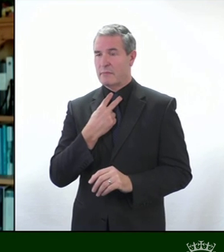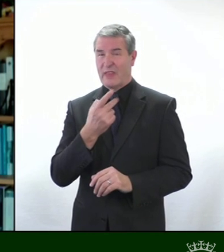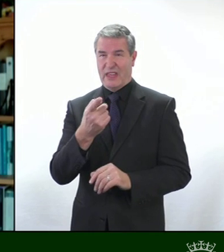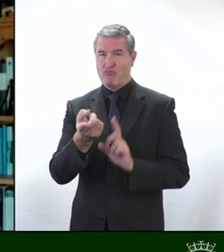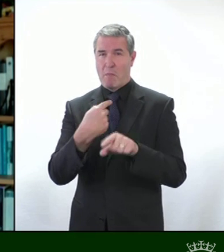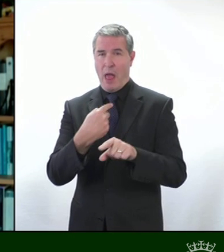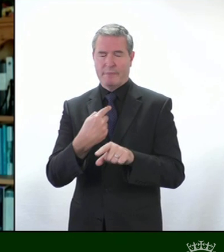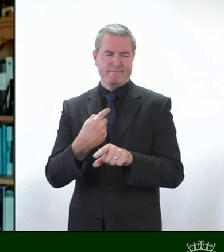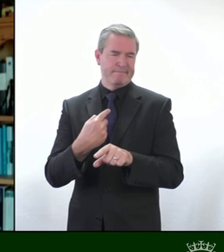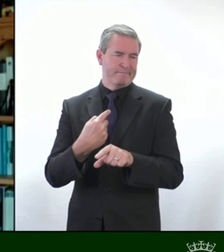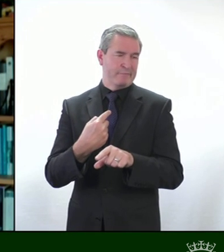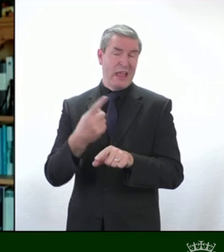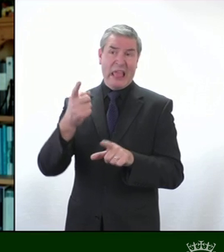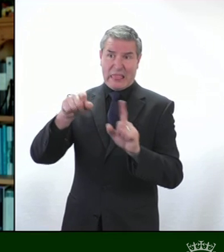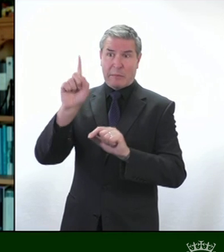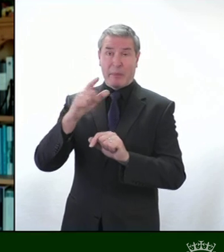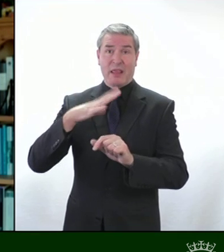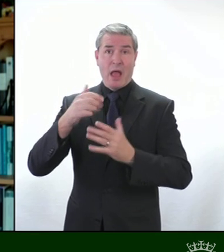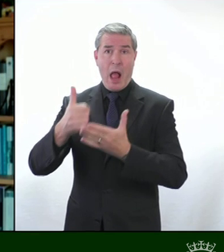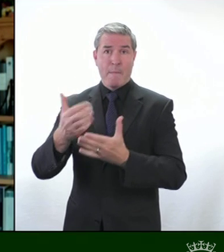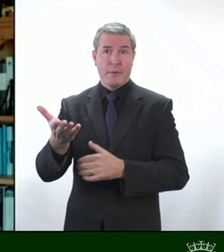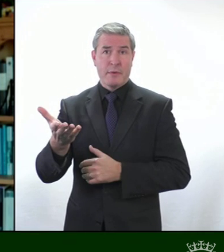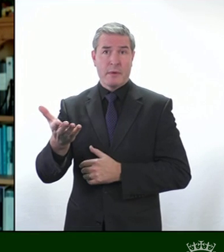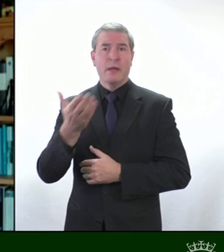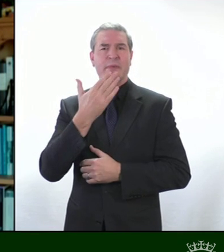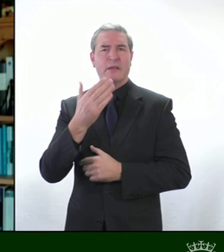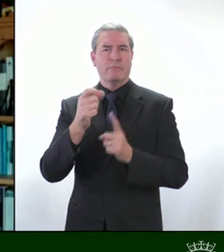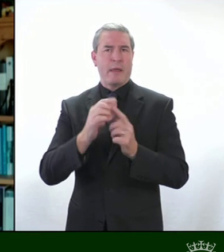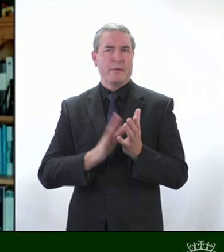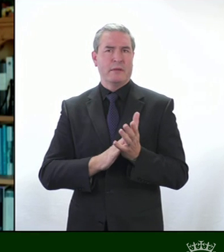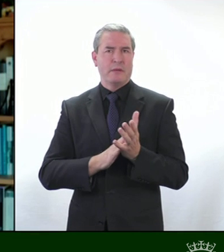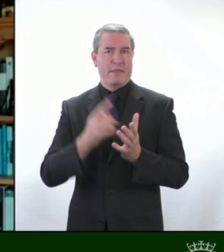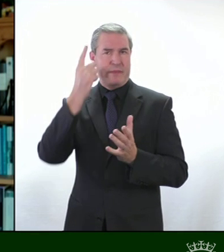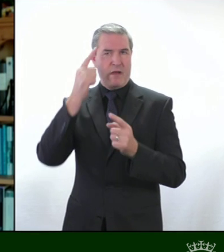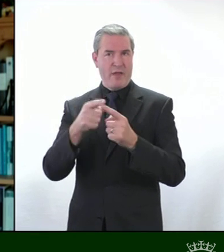These people need help, and I am asking the Prime Minister to think very carefully about this.